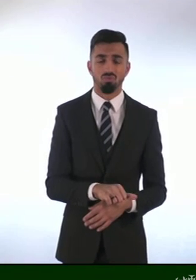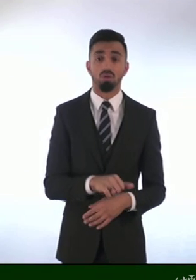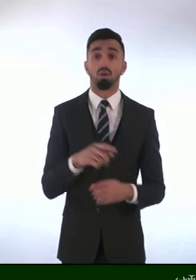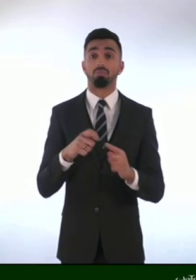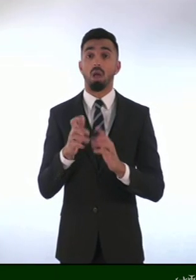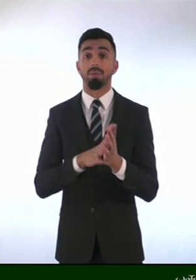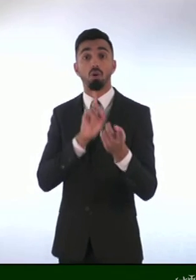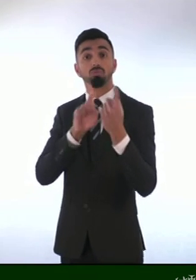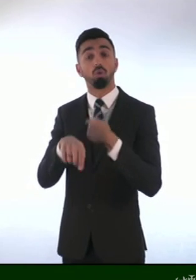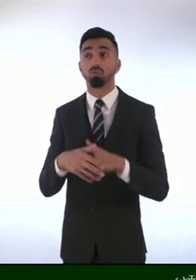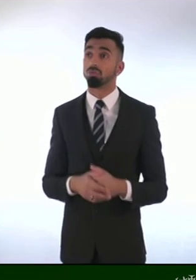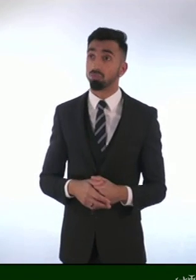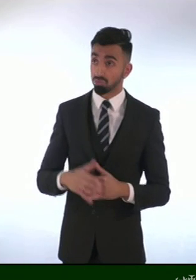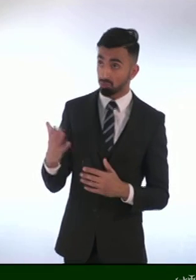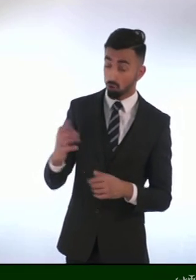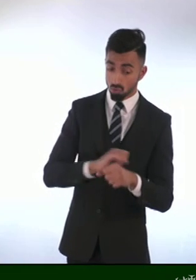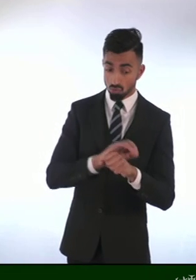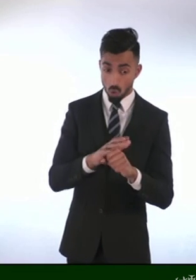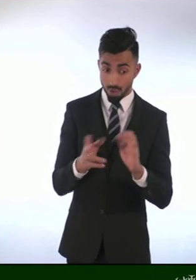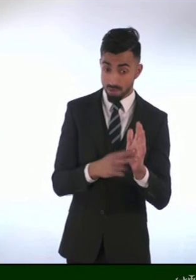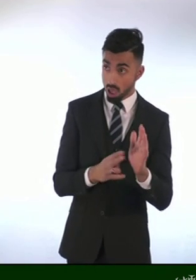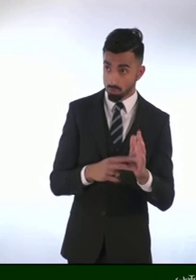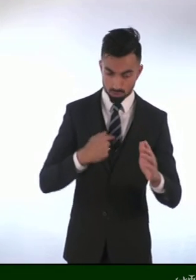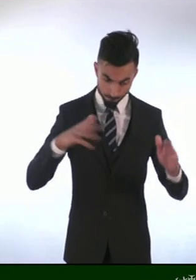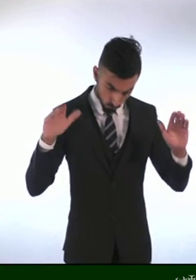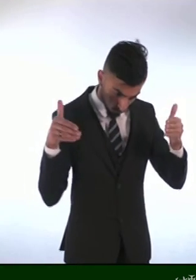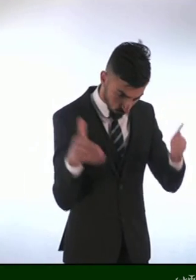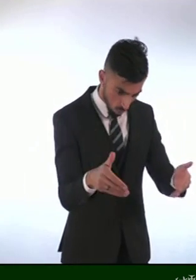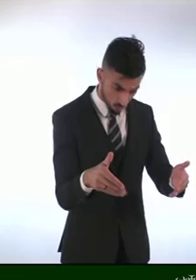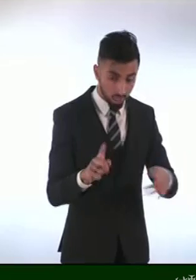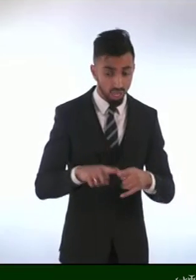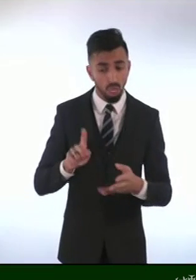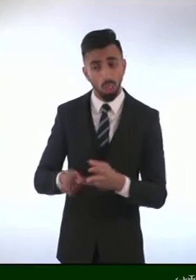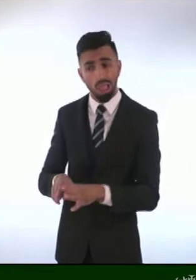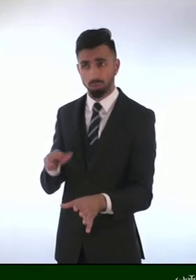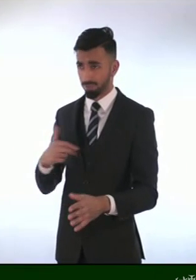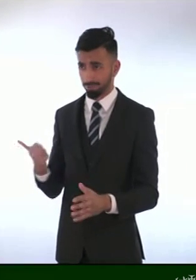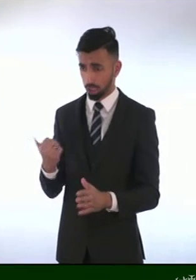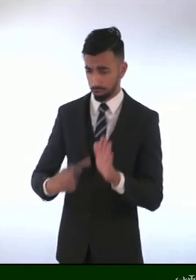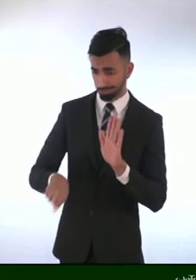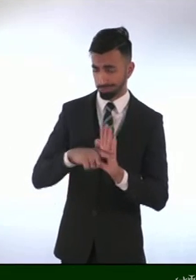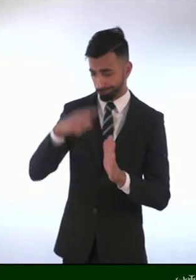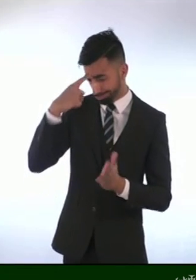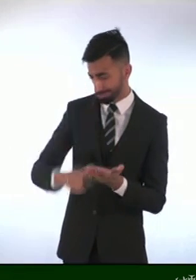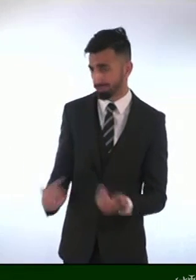The other matter that the honourable Member mentions has, as he will know, already been legislated for.